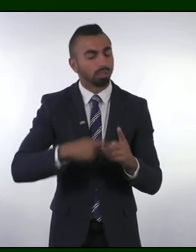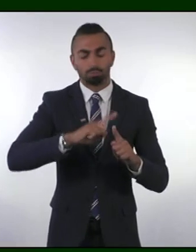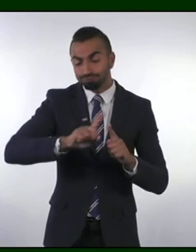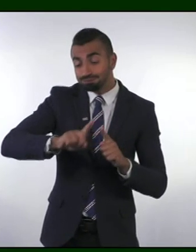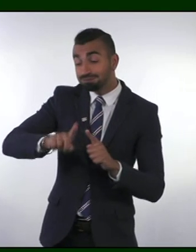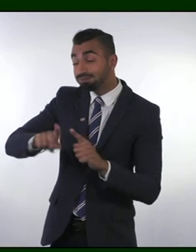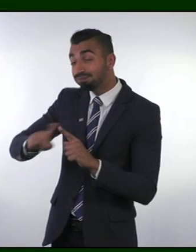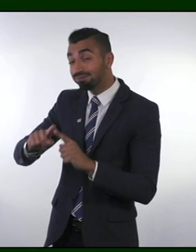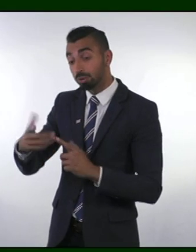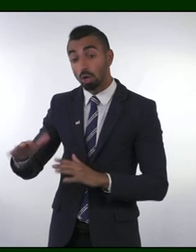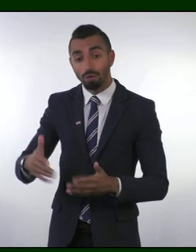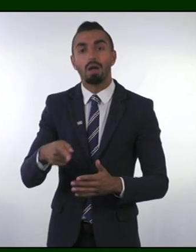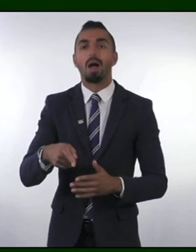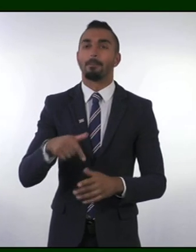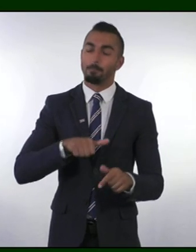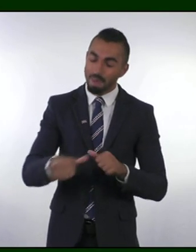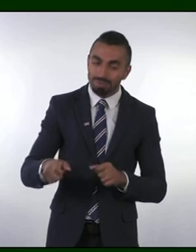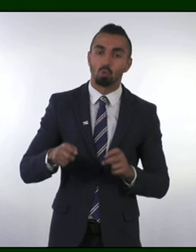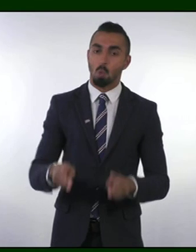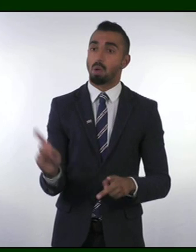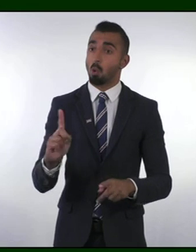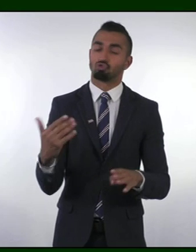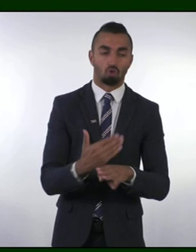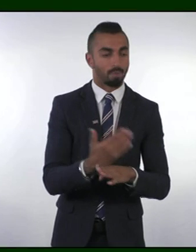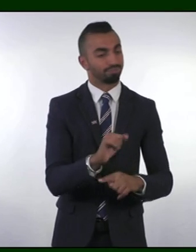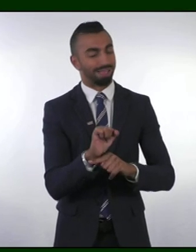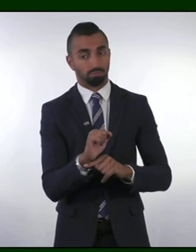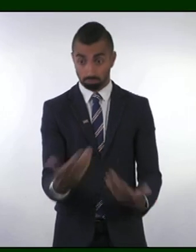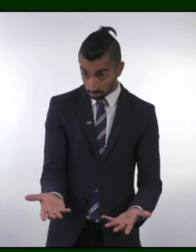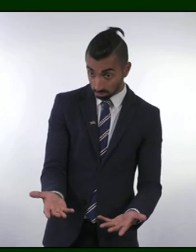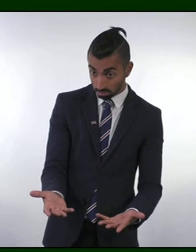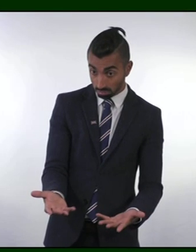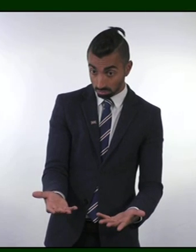My honourable Friend is absolutely right, and the OECD agrees with her.